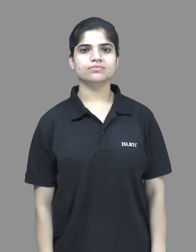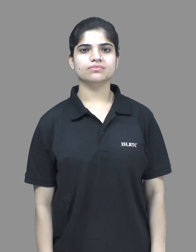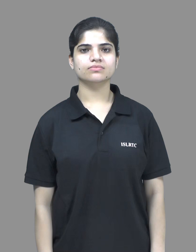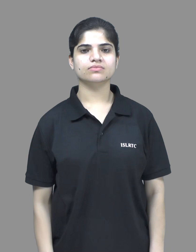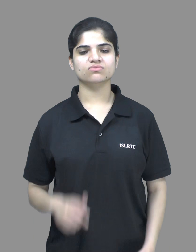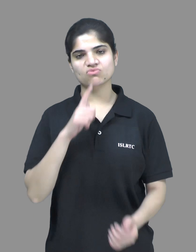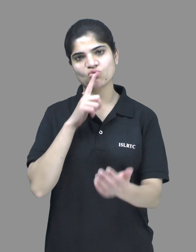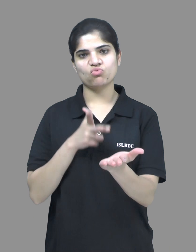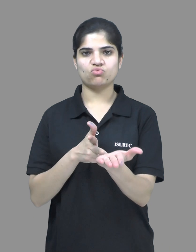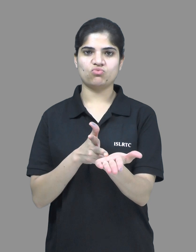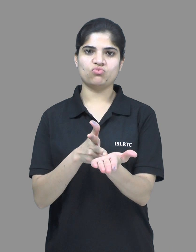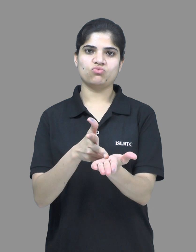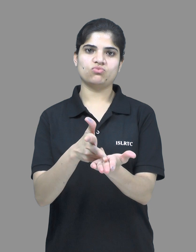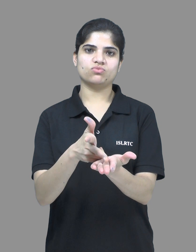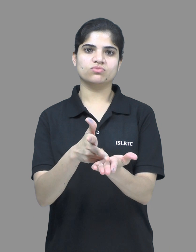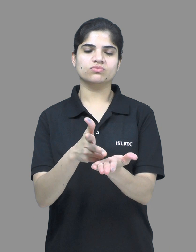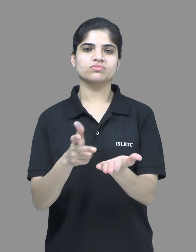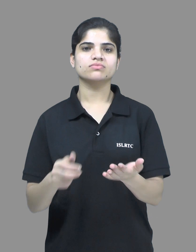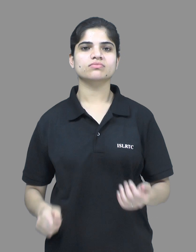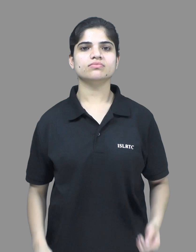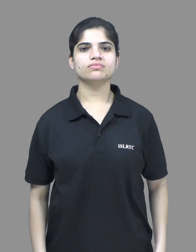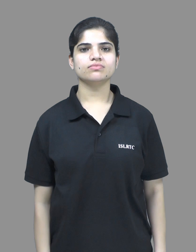Honest